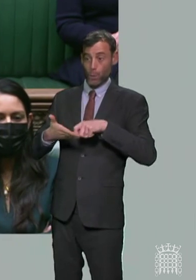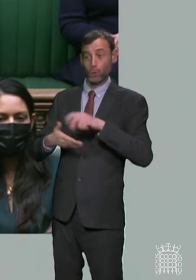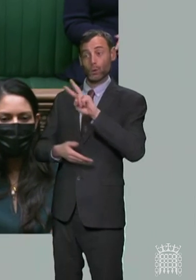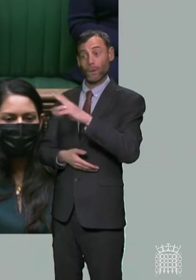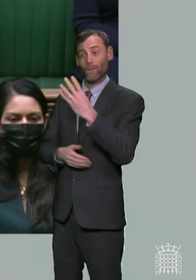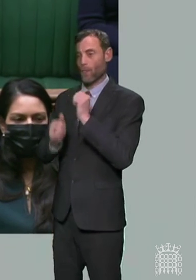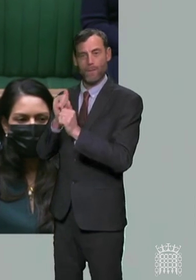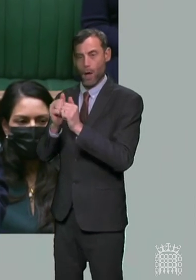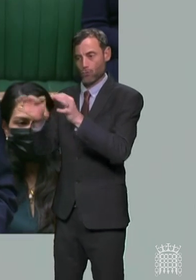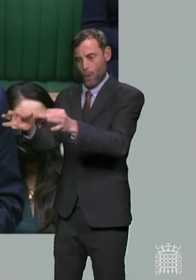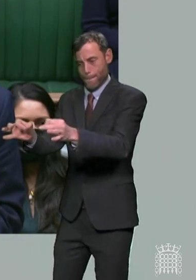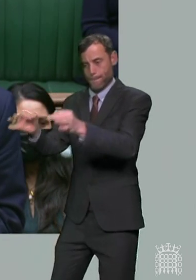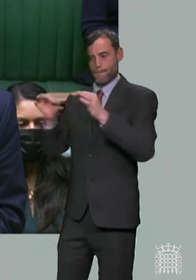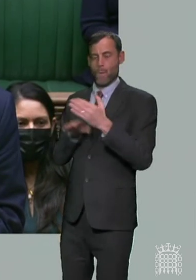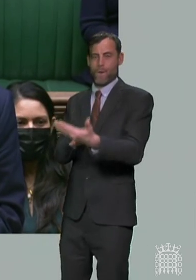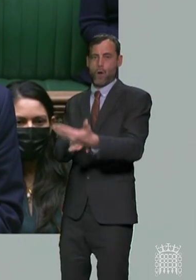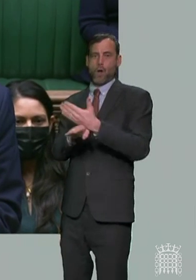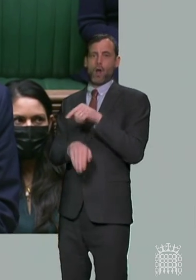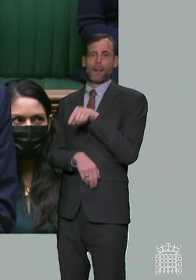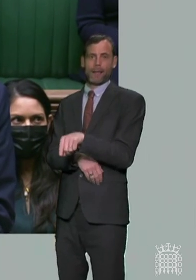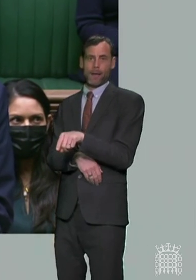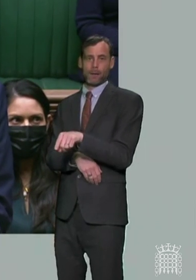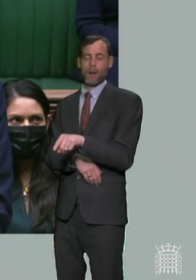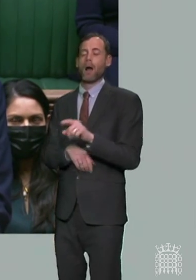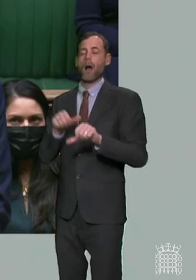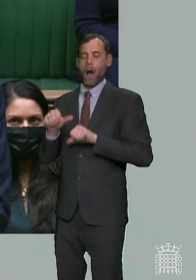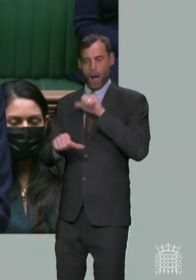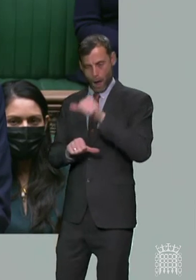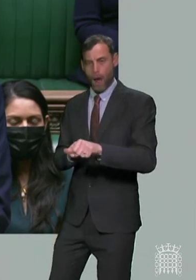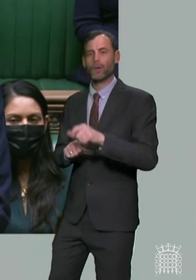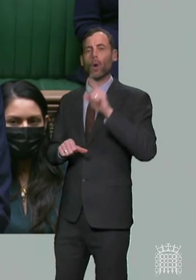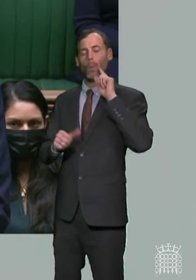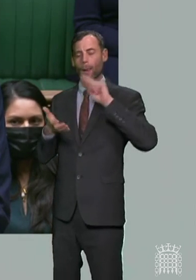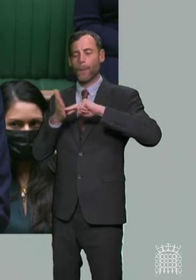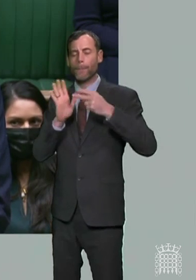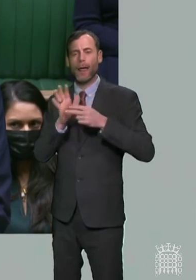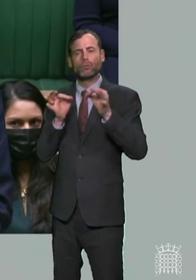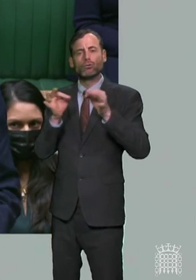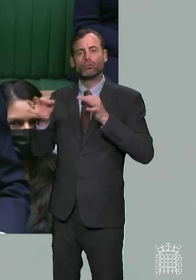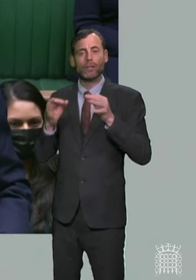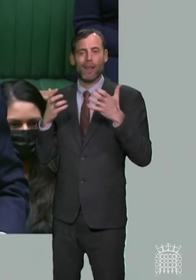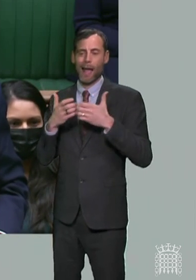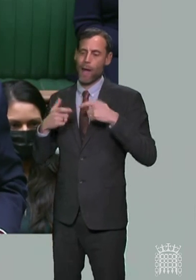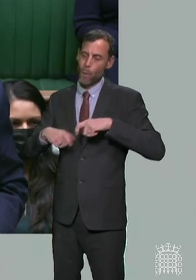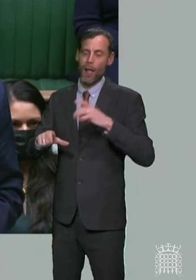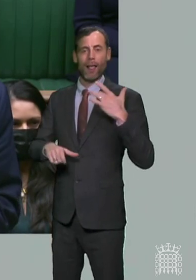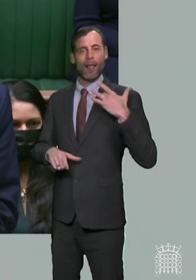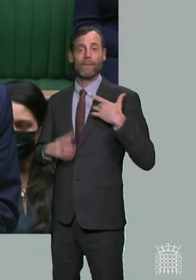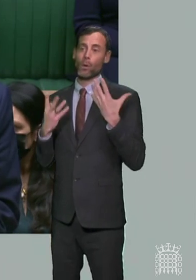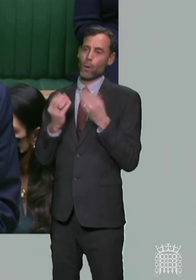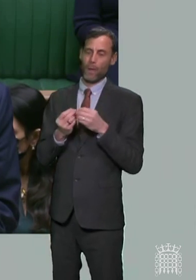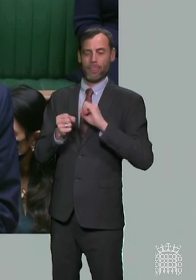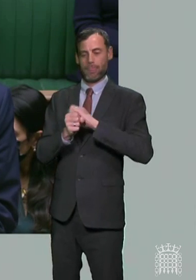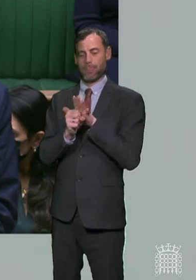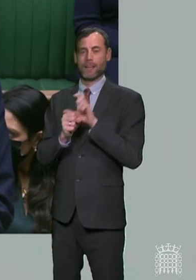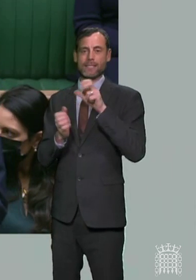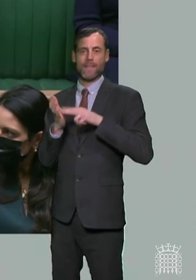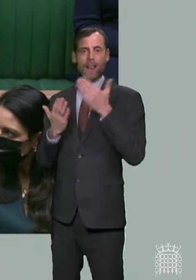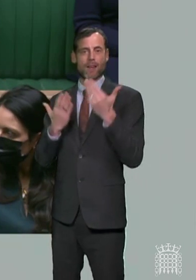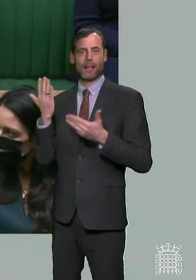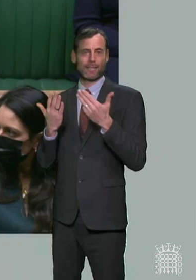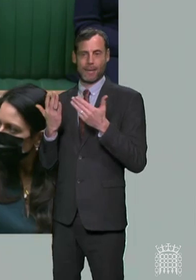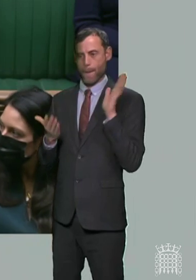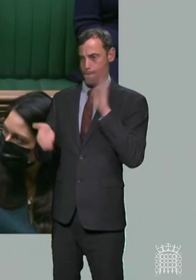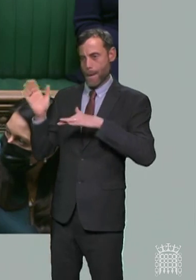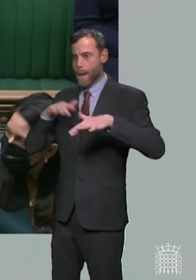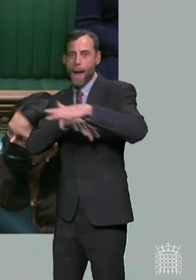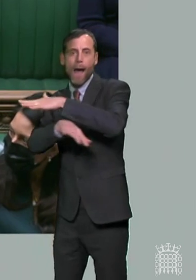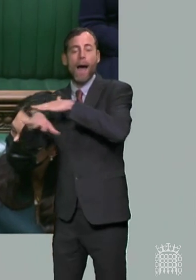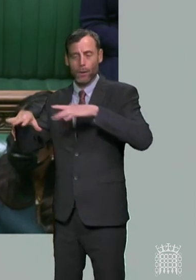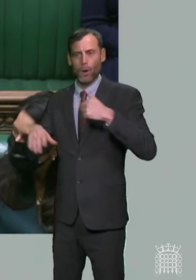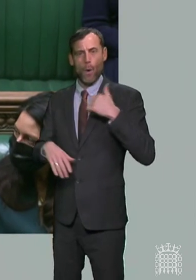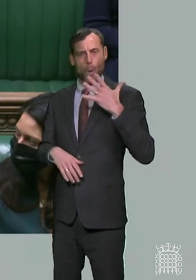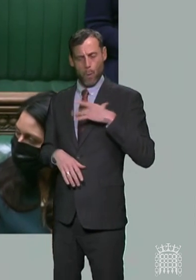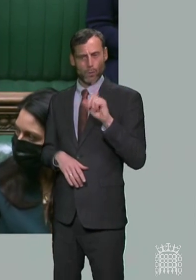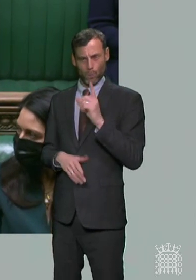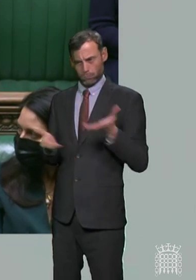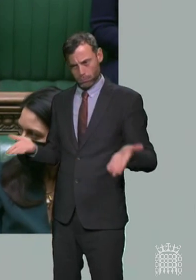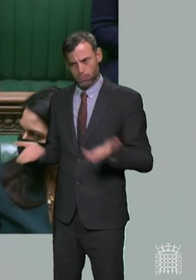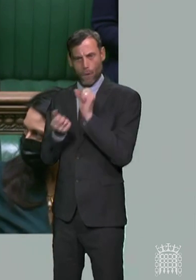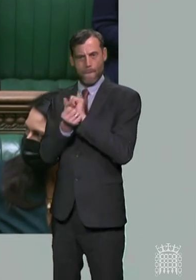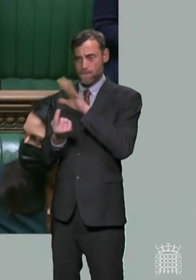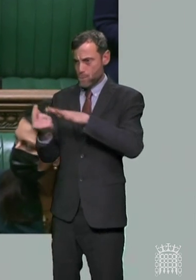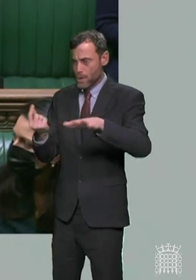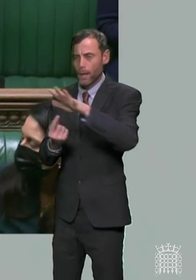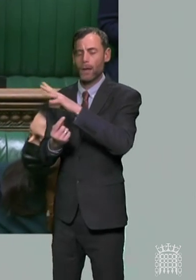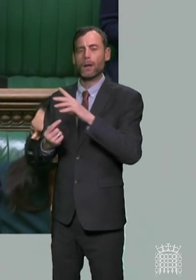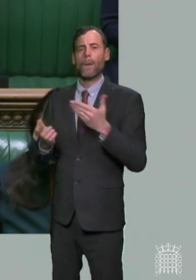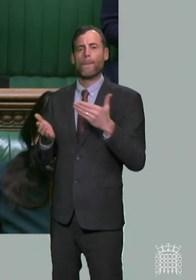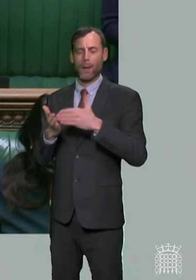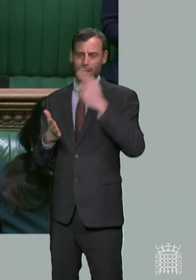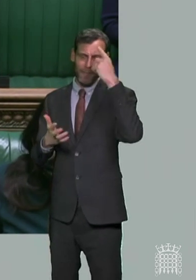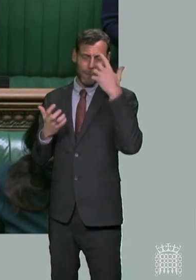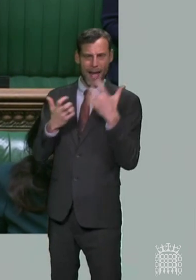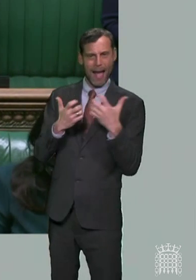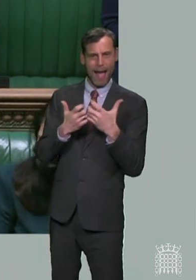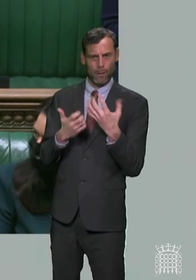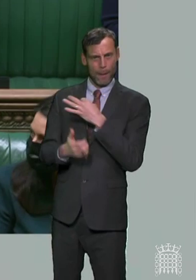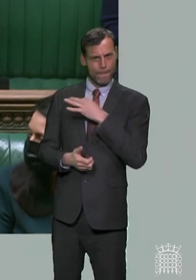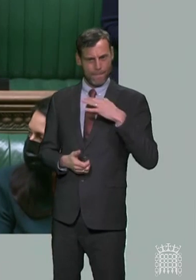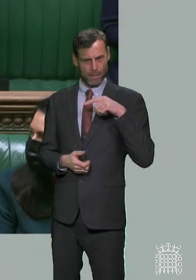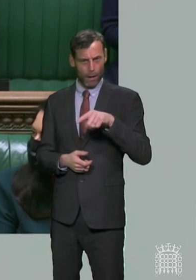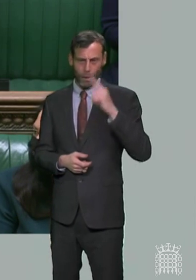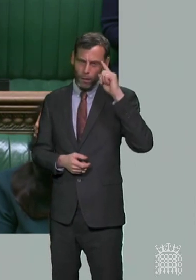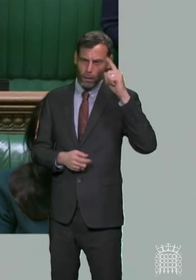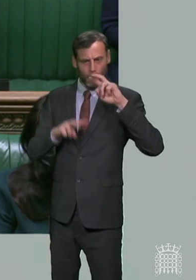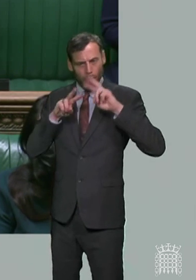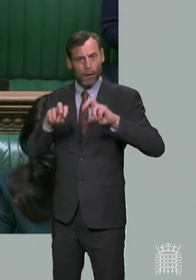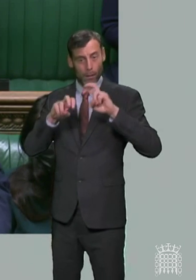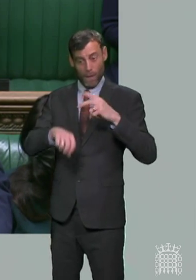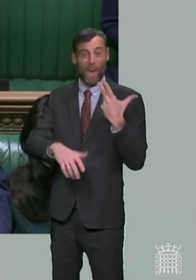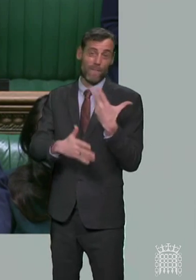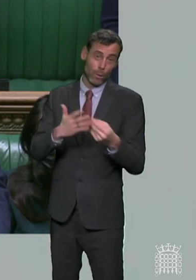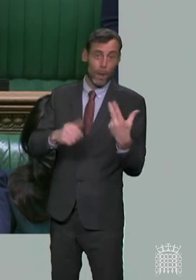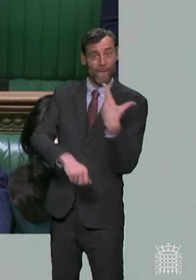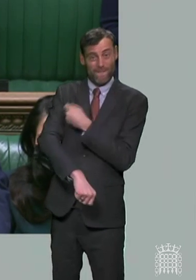In advance of that, we will set out our long-term strategy for living with covid-19, explaining how we hope and intend to protect our liberty and avoid restrictions in future by relying instead on medical advances, especially the vaccines which have already saved so many lives.